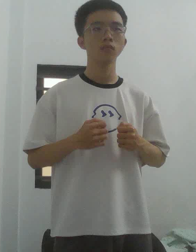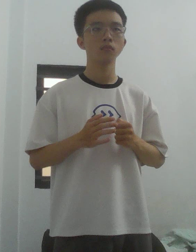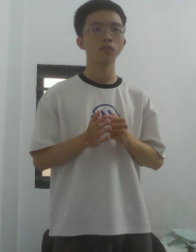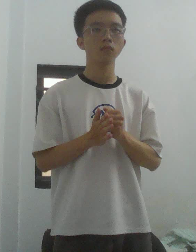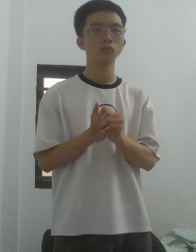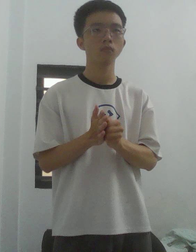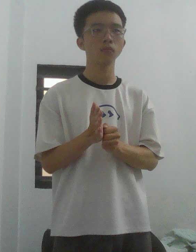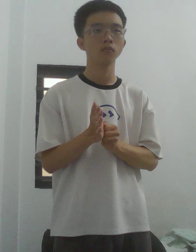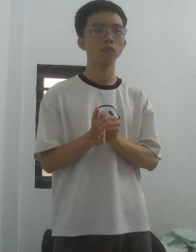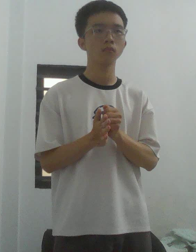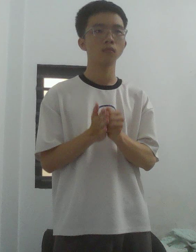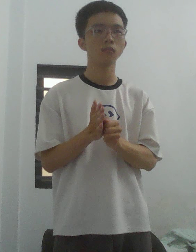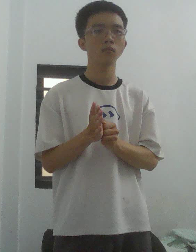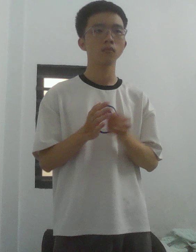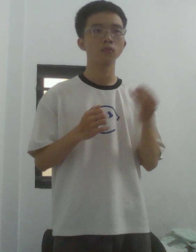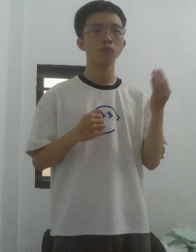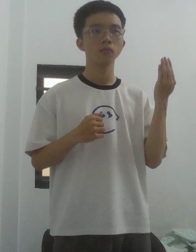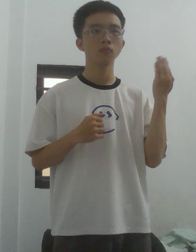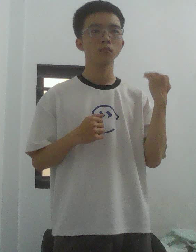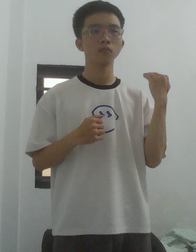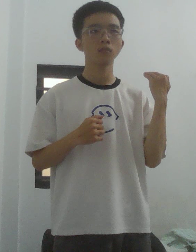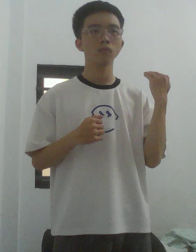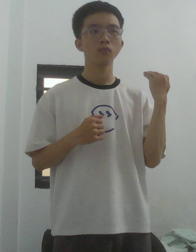thang truoc